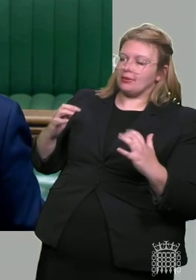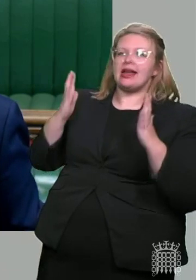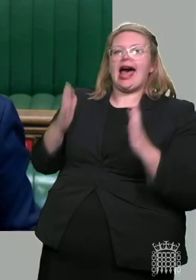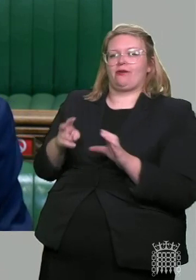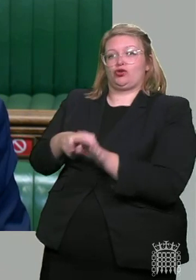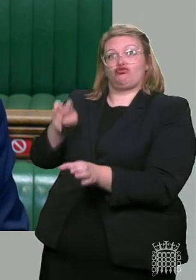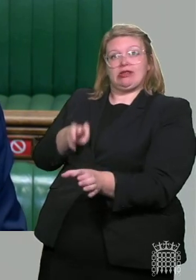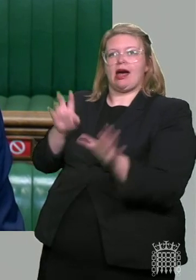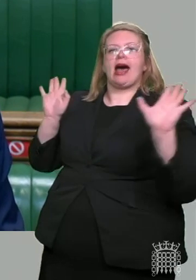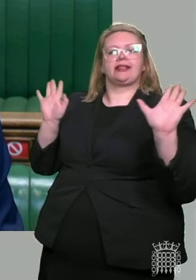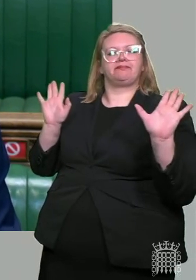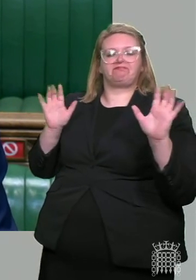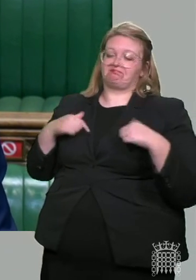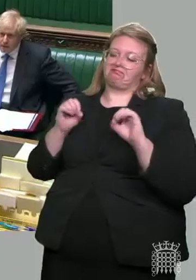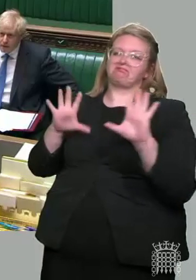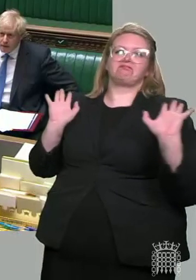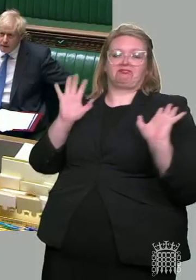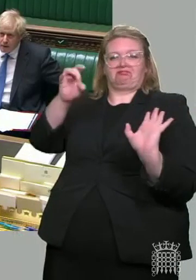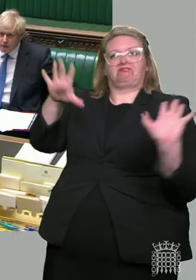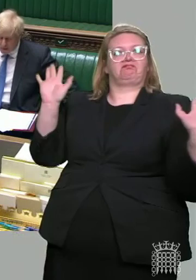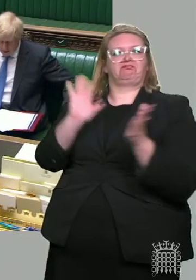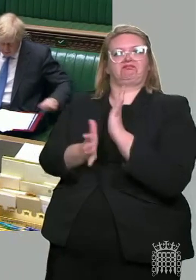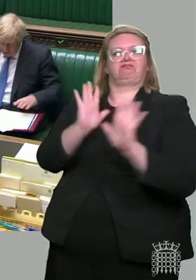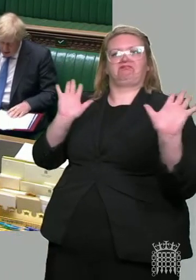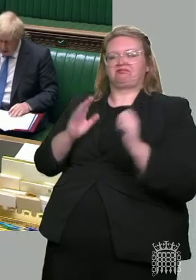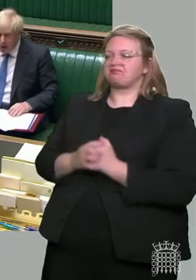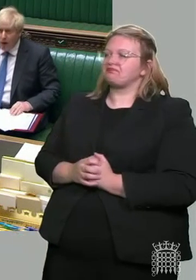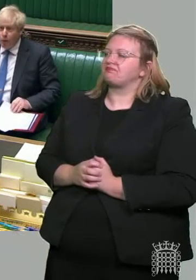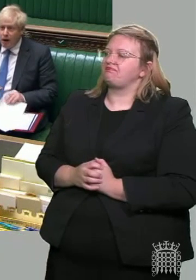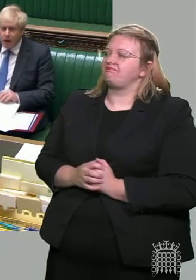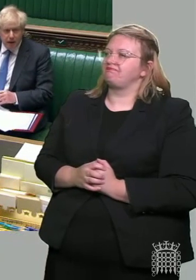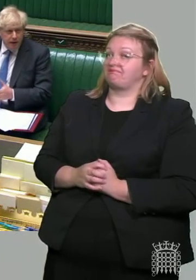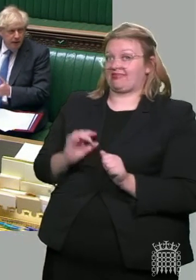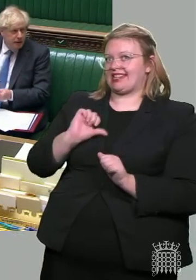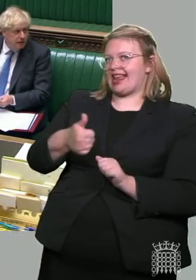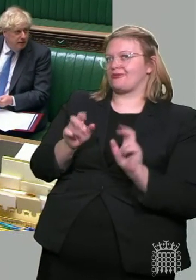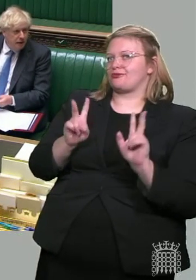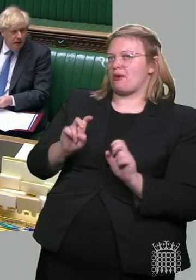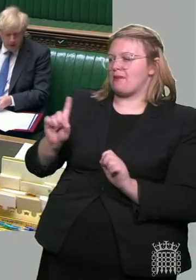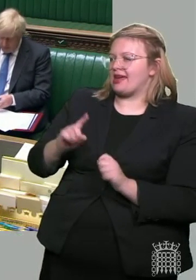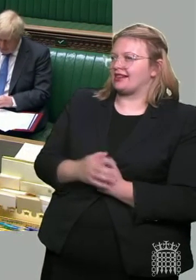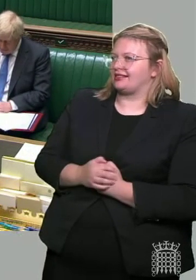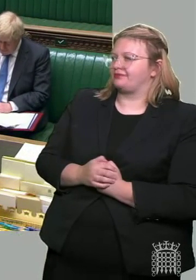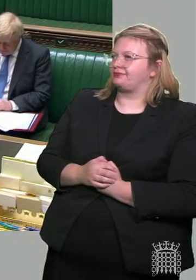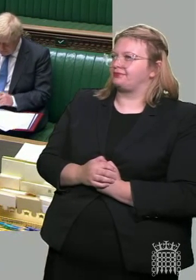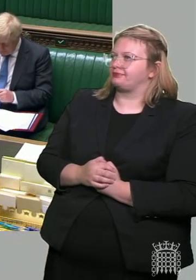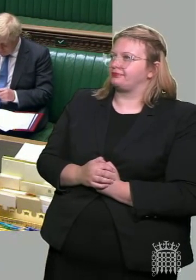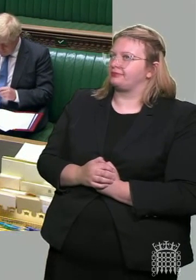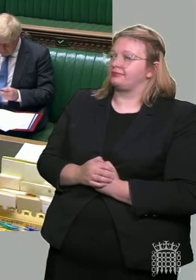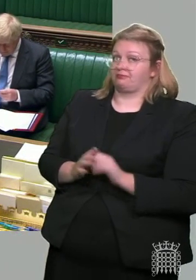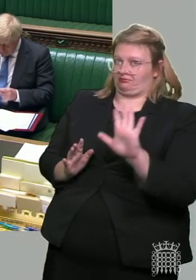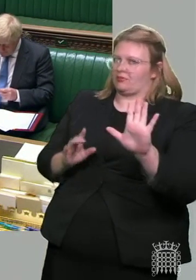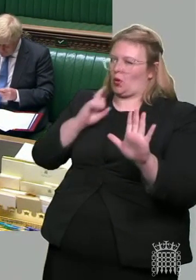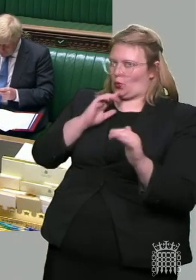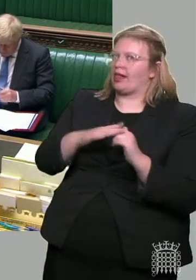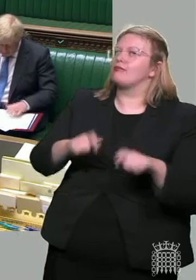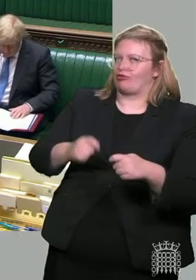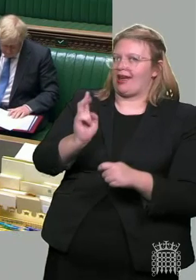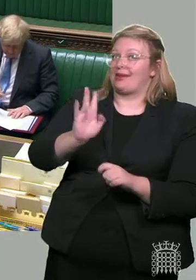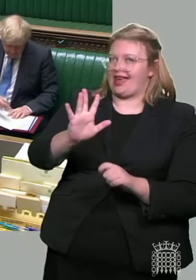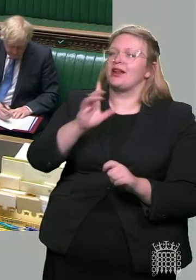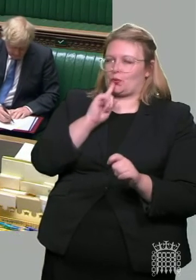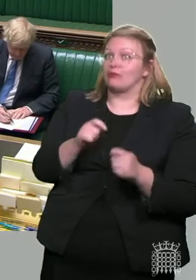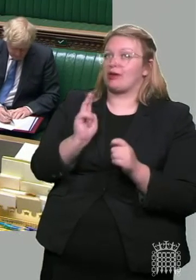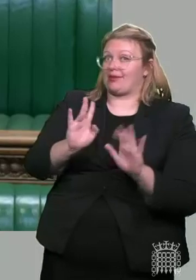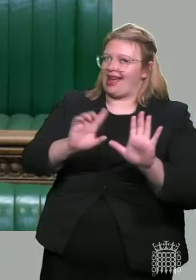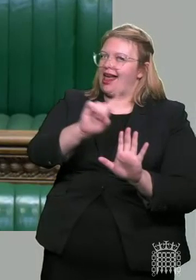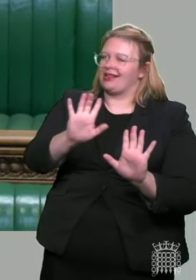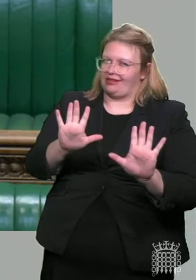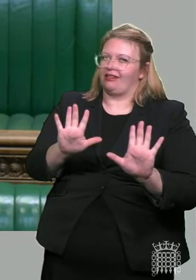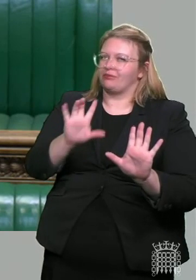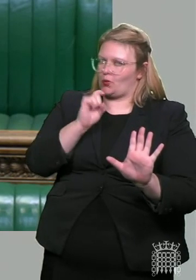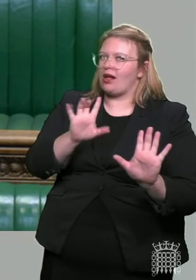I will leave it there for now. There will be further on this, believe you me.